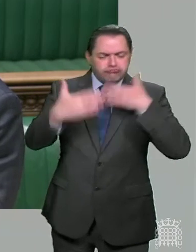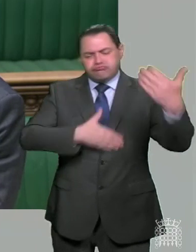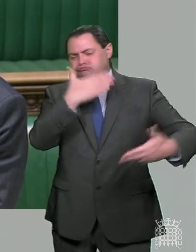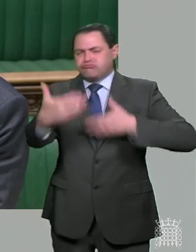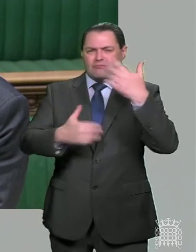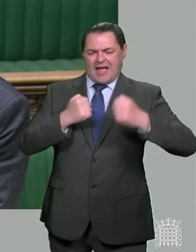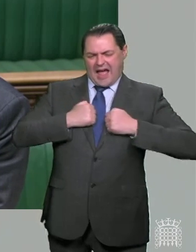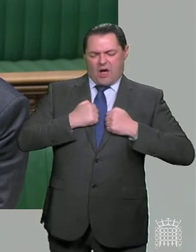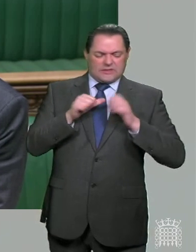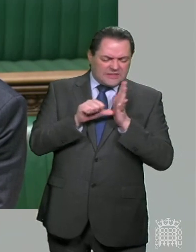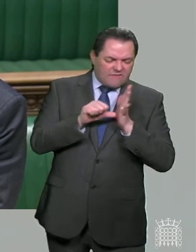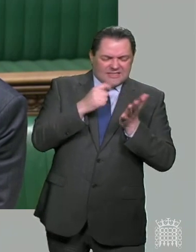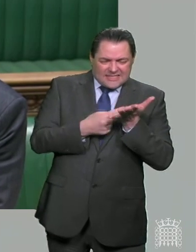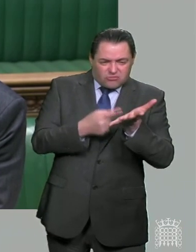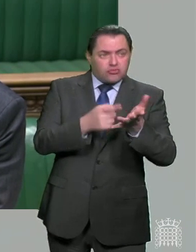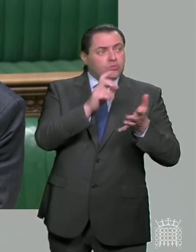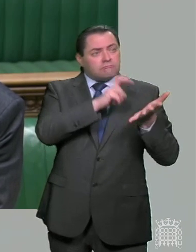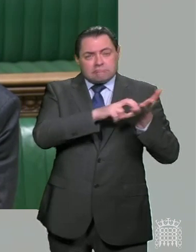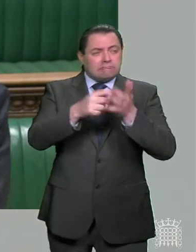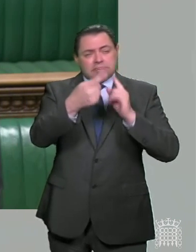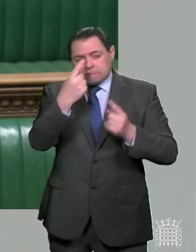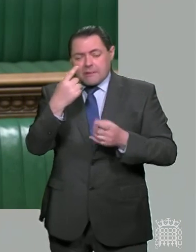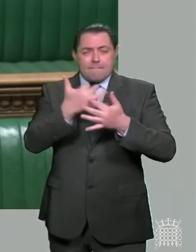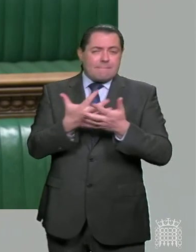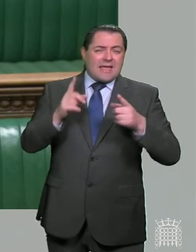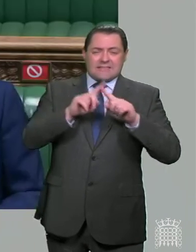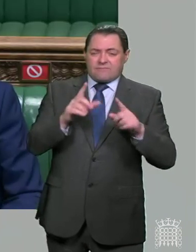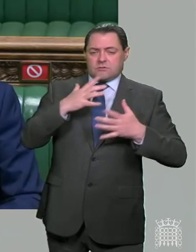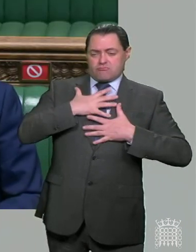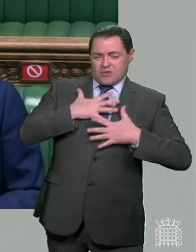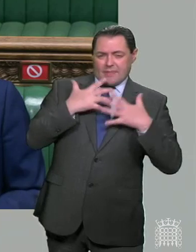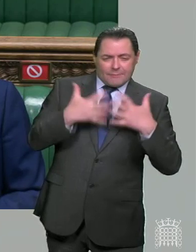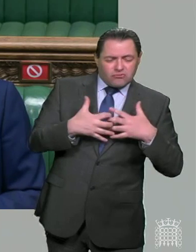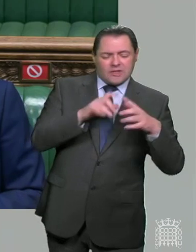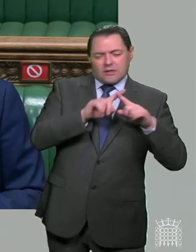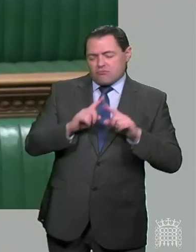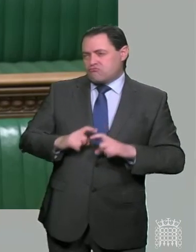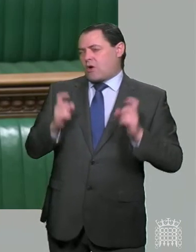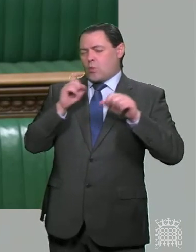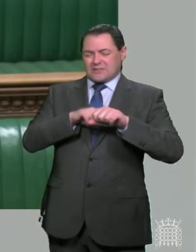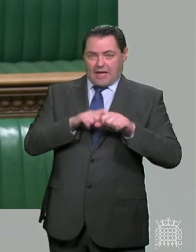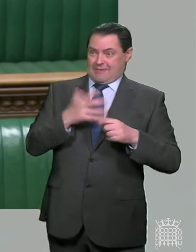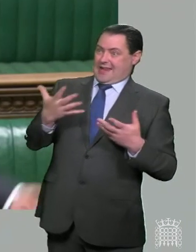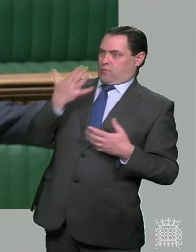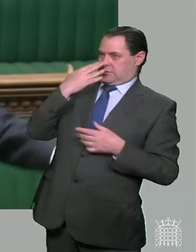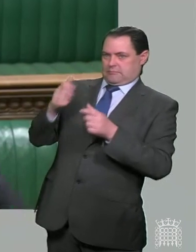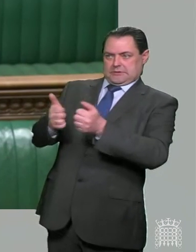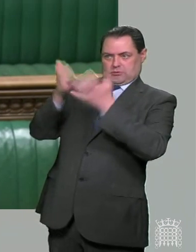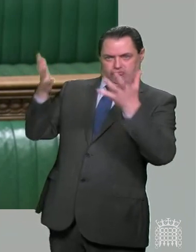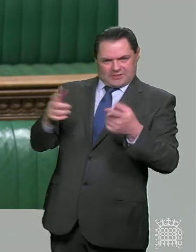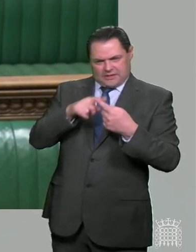We take the tough decisions to procure tens of thousands of ventilators in record time, which, apparently, he now opposes.